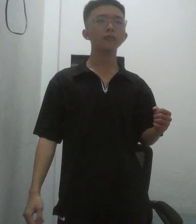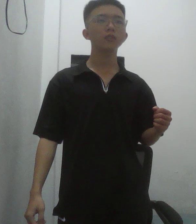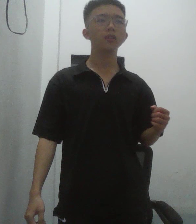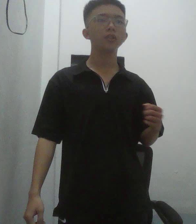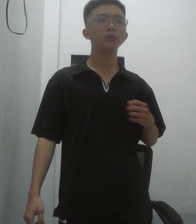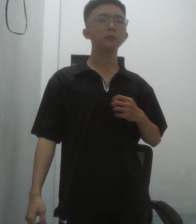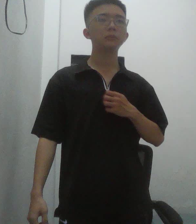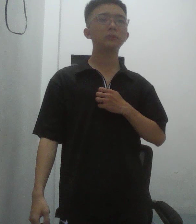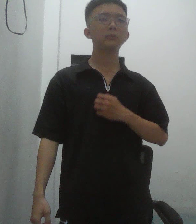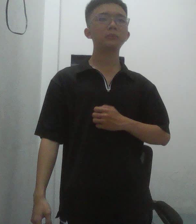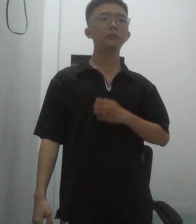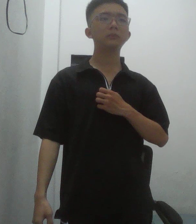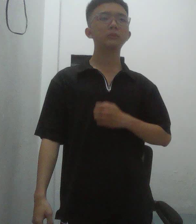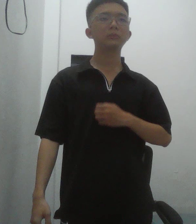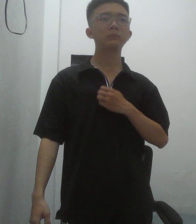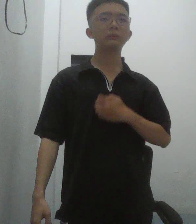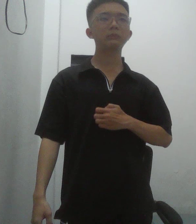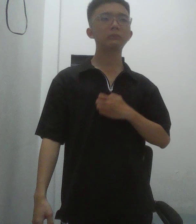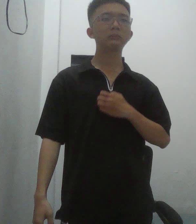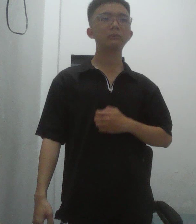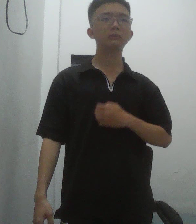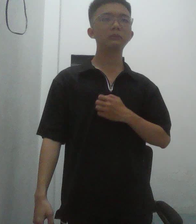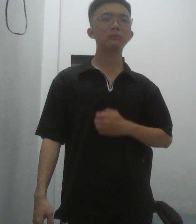ghen